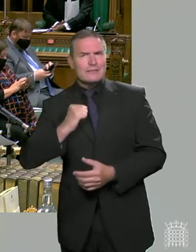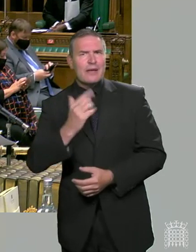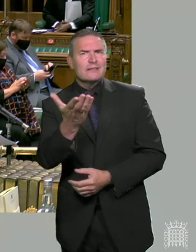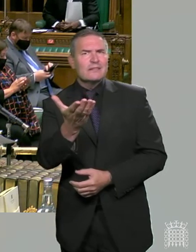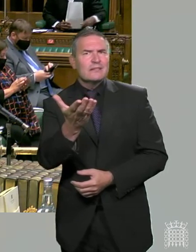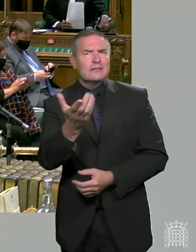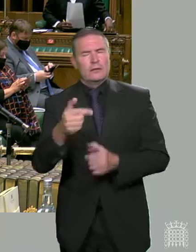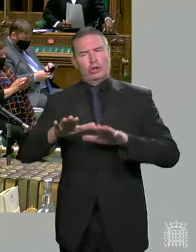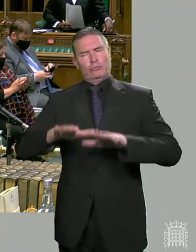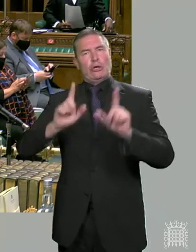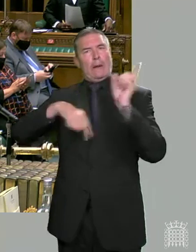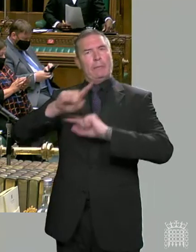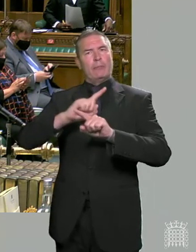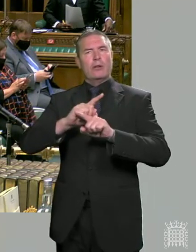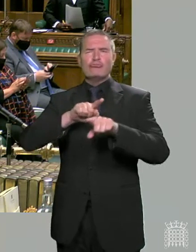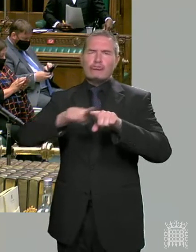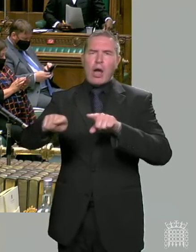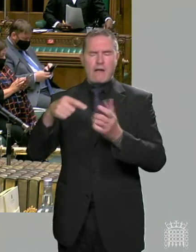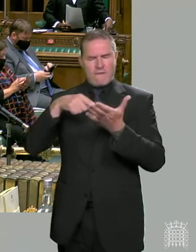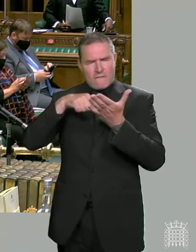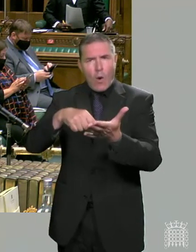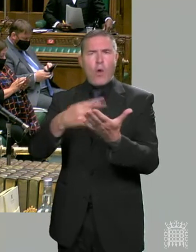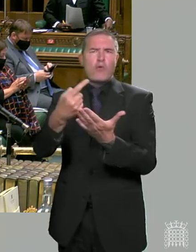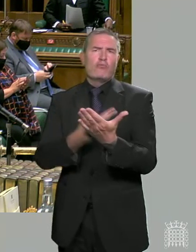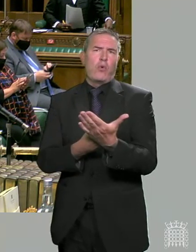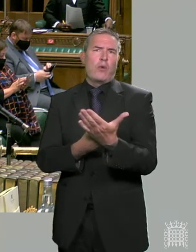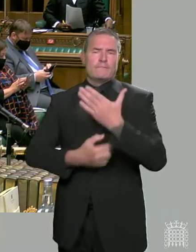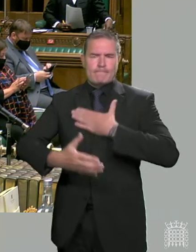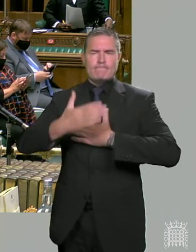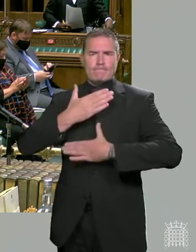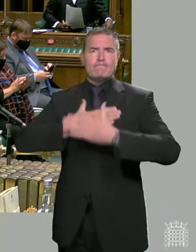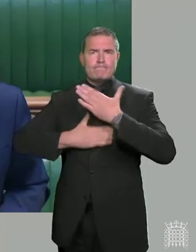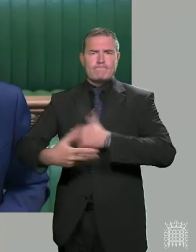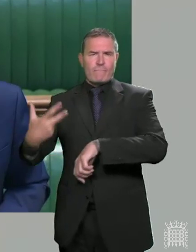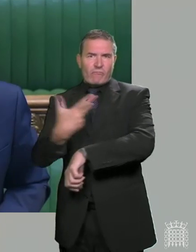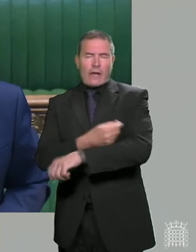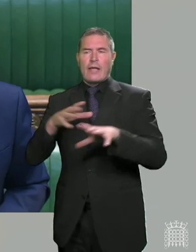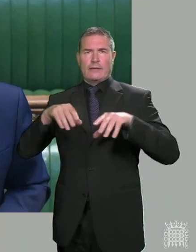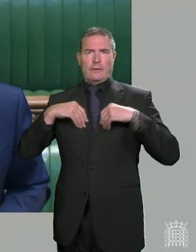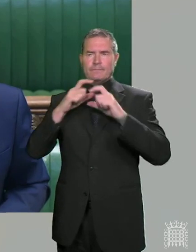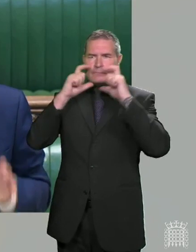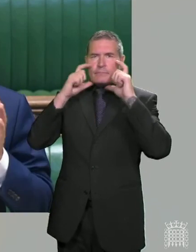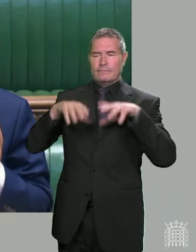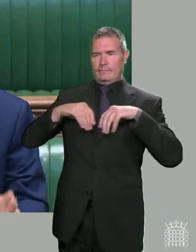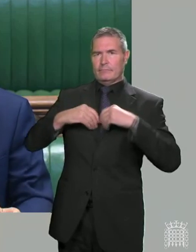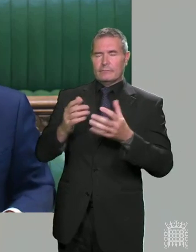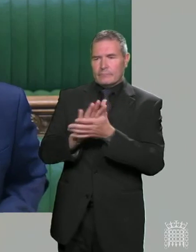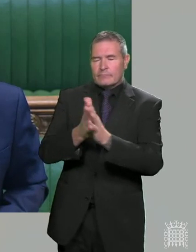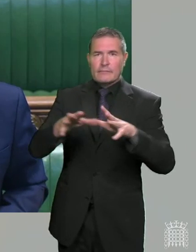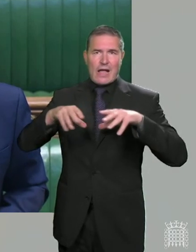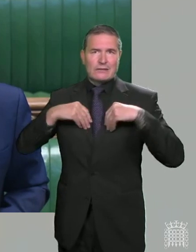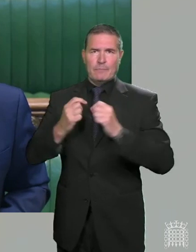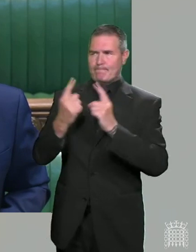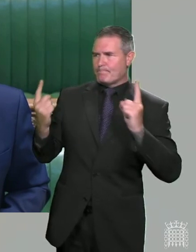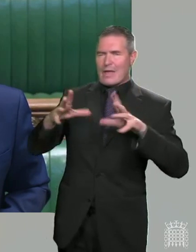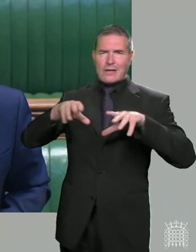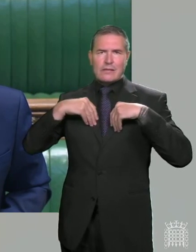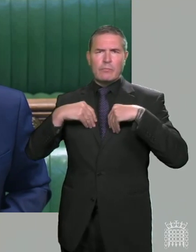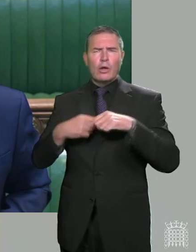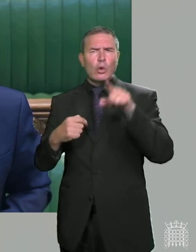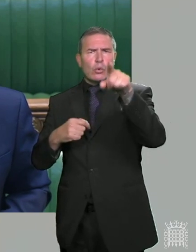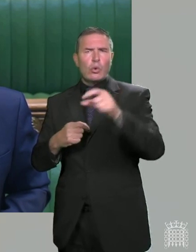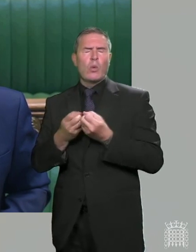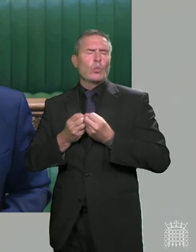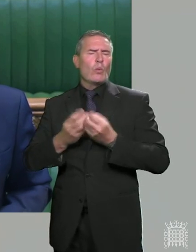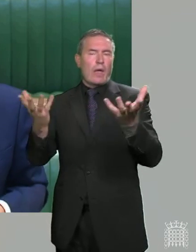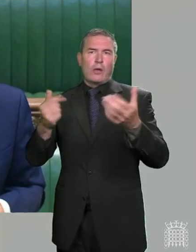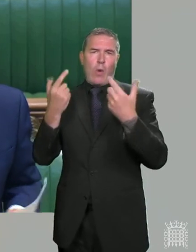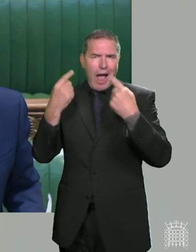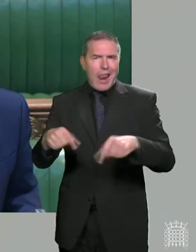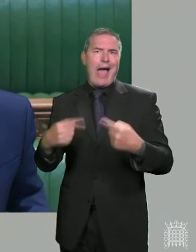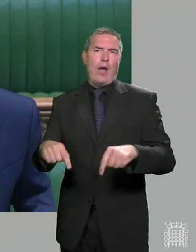The British people did their bit by following the rules and getting vaccinated, but the Prime Minister squandered it by letting a new variant into the country.